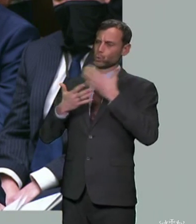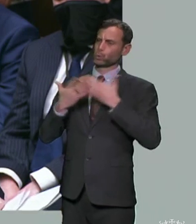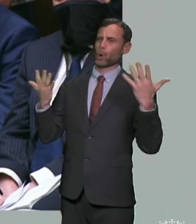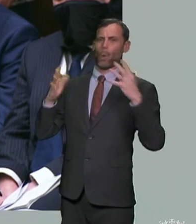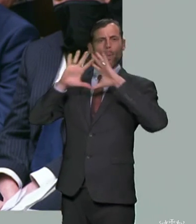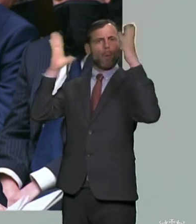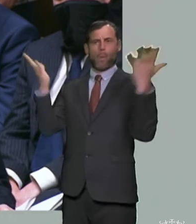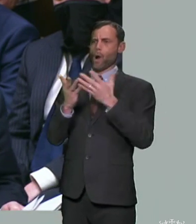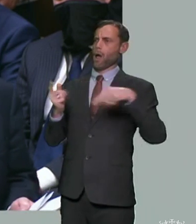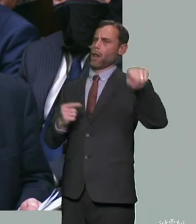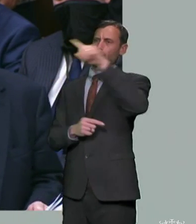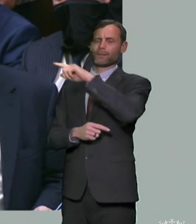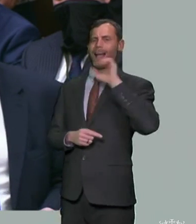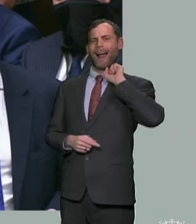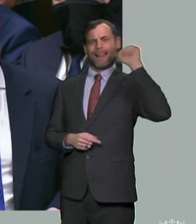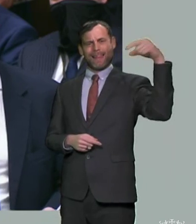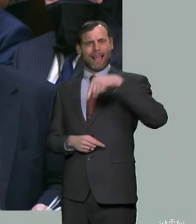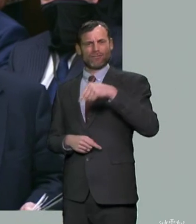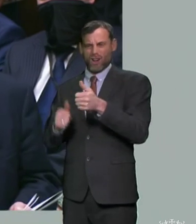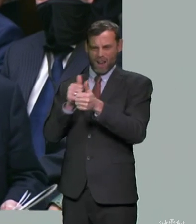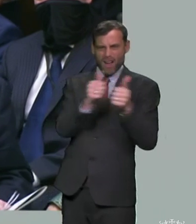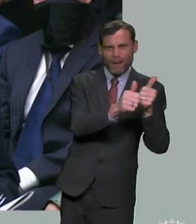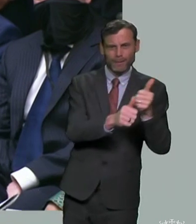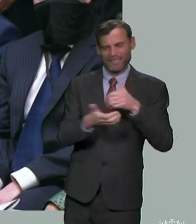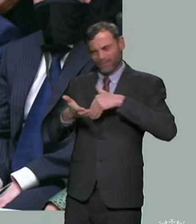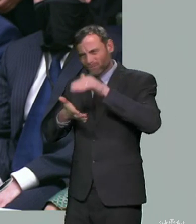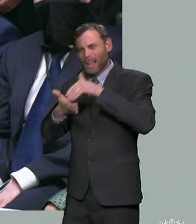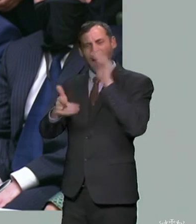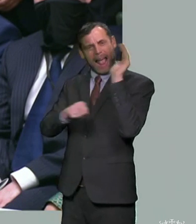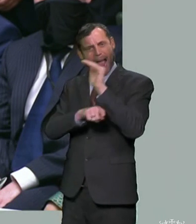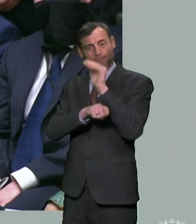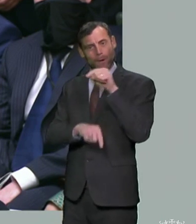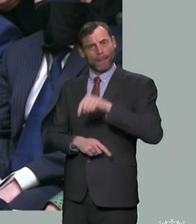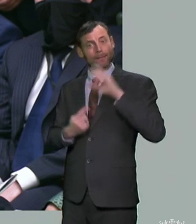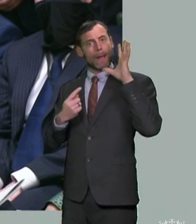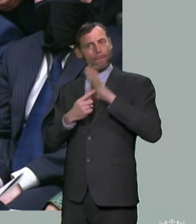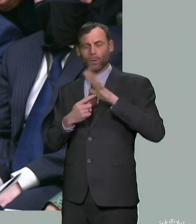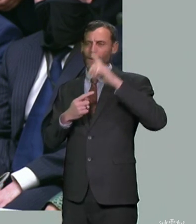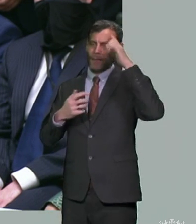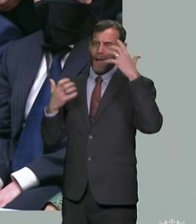However, we also have many smaller businesses that are eager to get exporting into new markets.